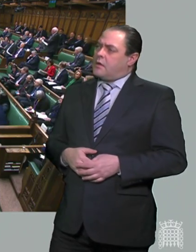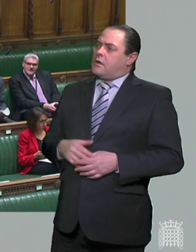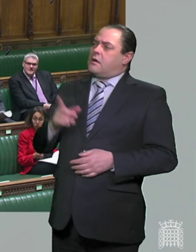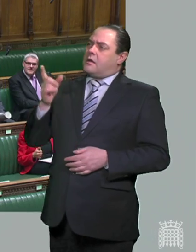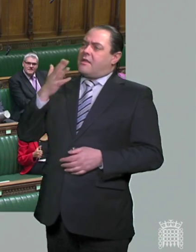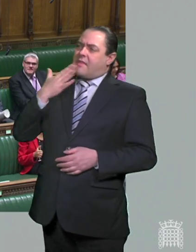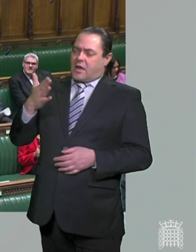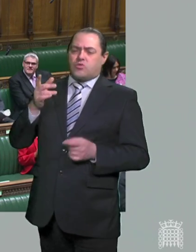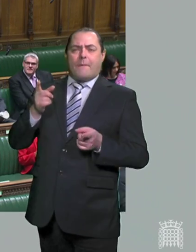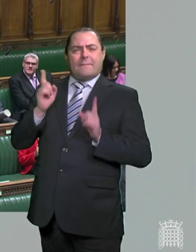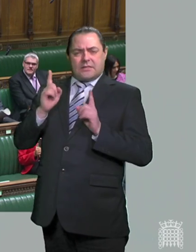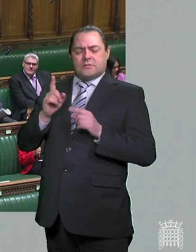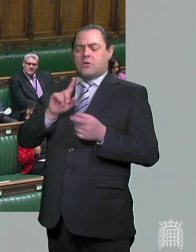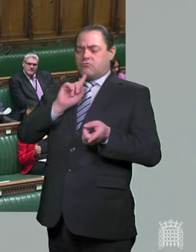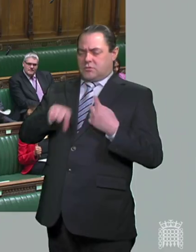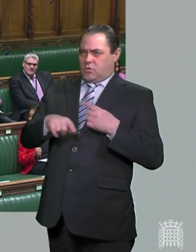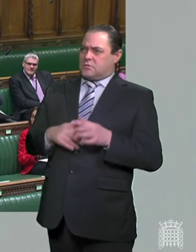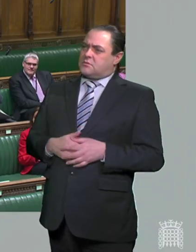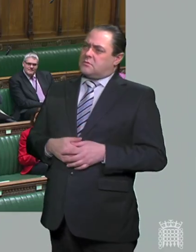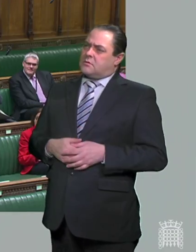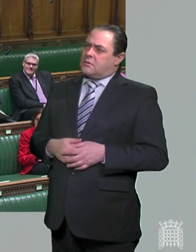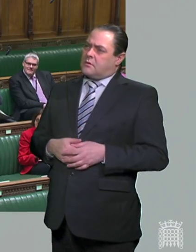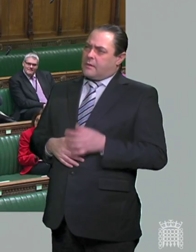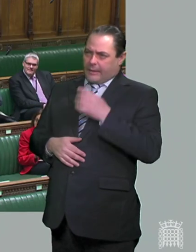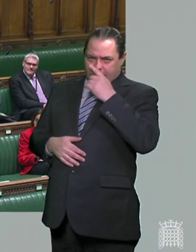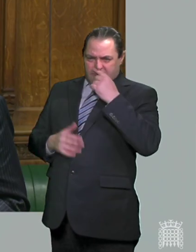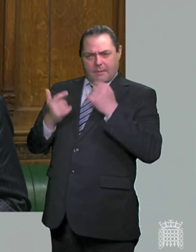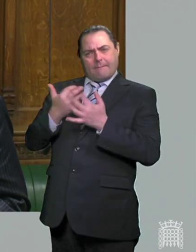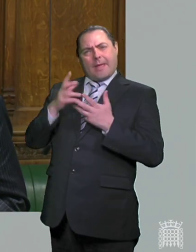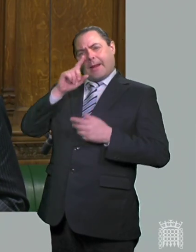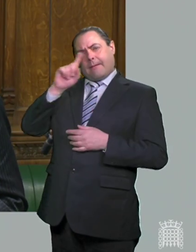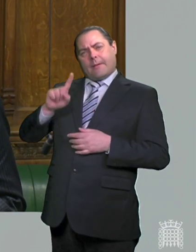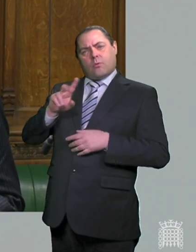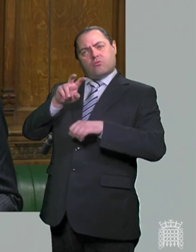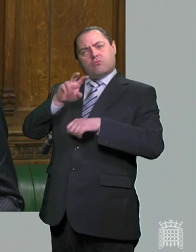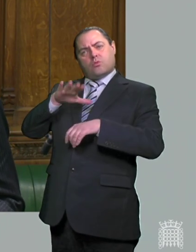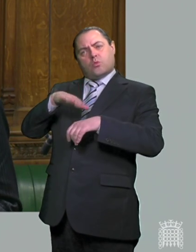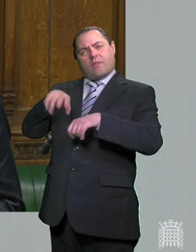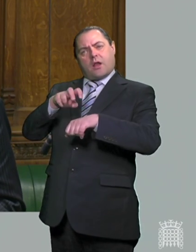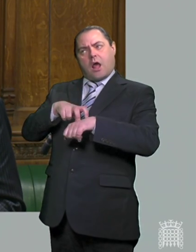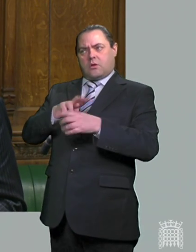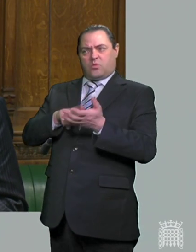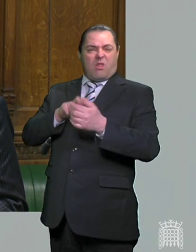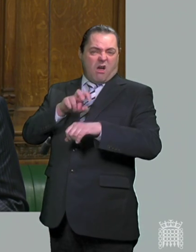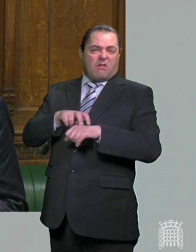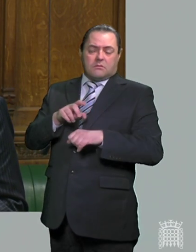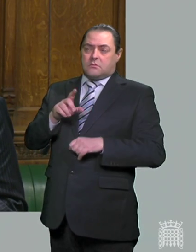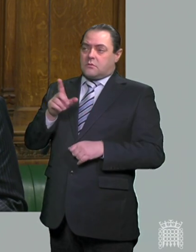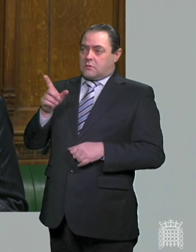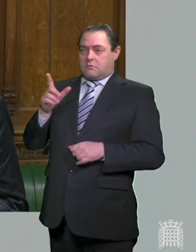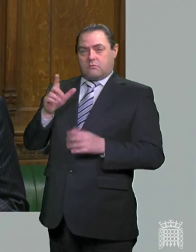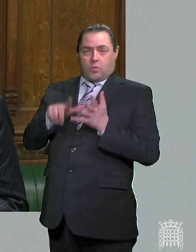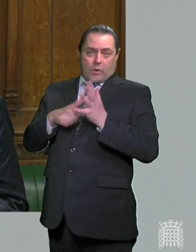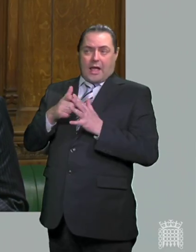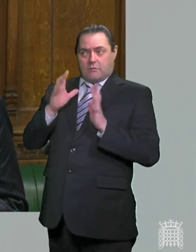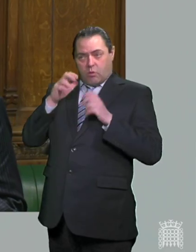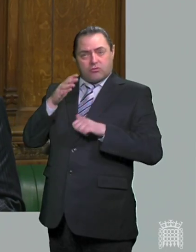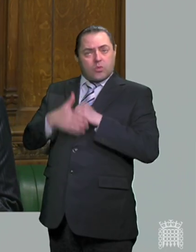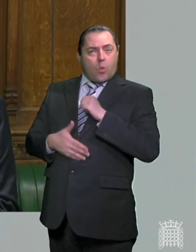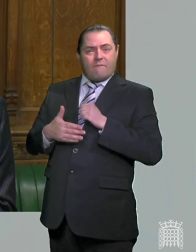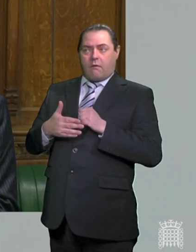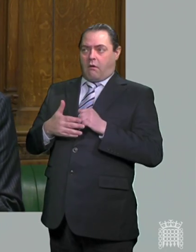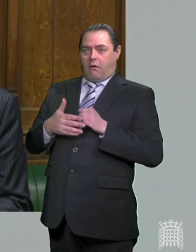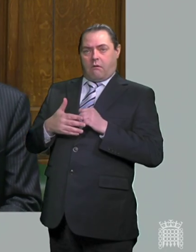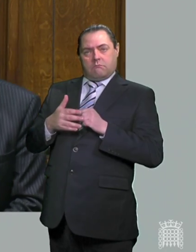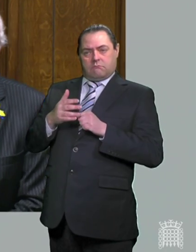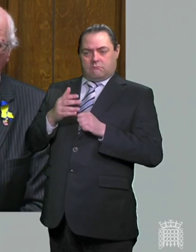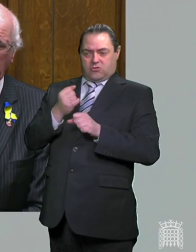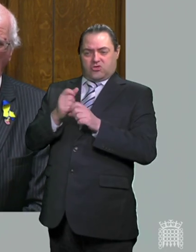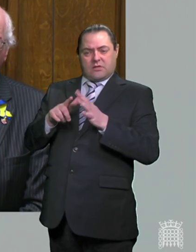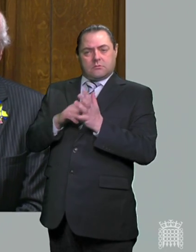I thank the Minister for his response. Many people in Northern Ireland, and the United Kingdom as a whole, have concerns about gender recognition certificates.